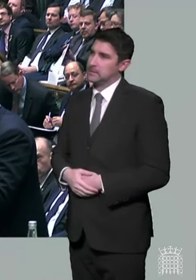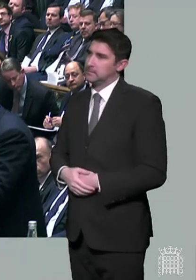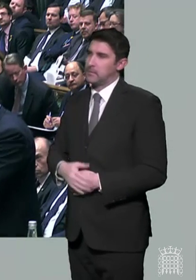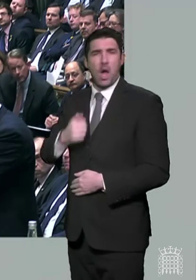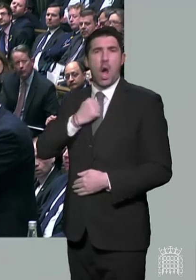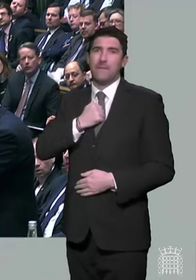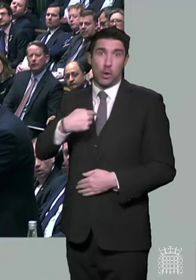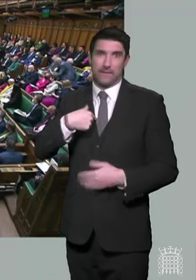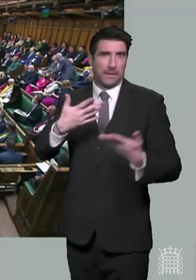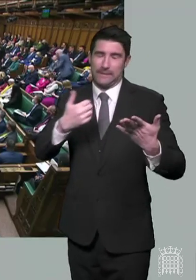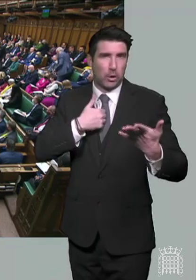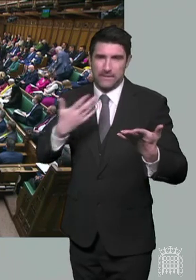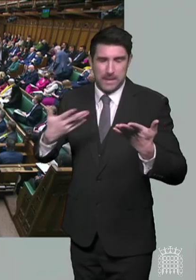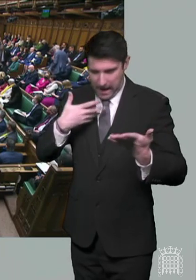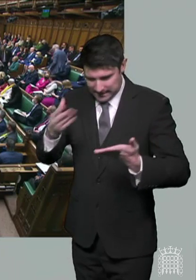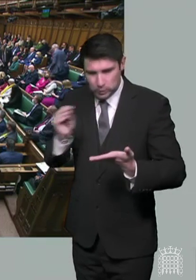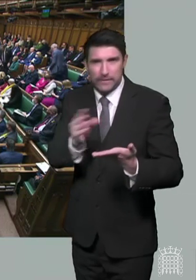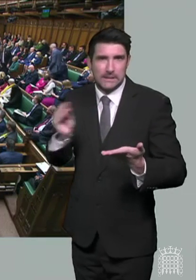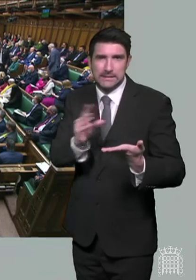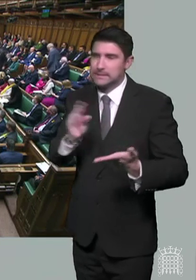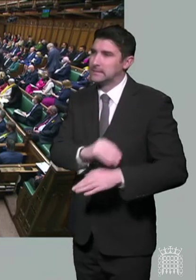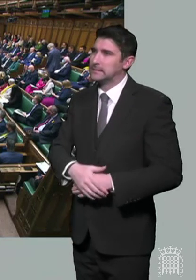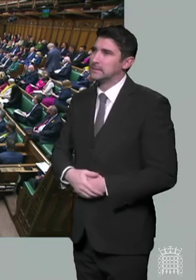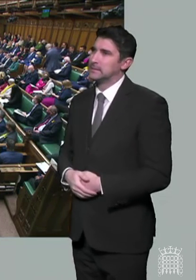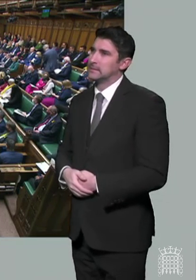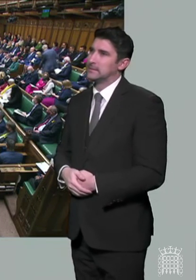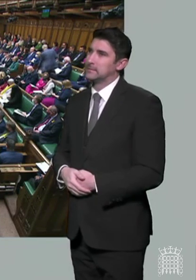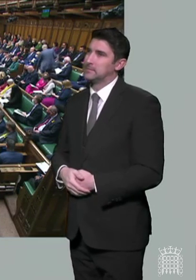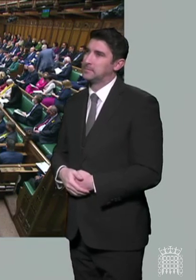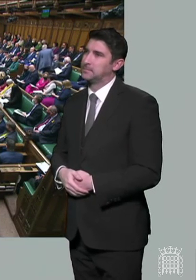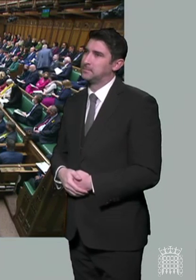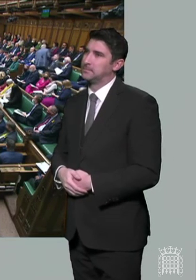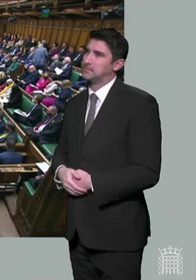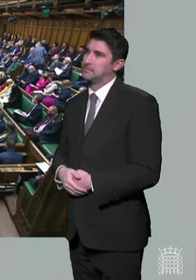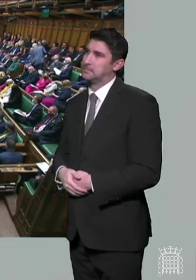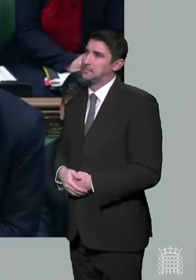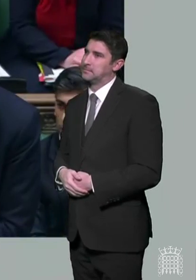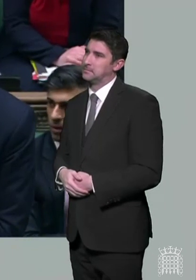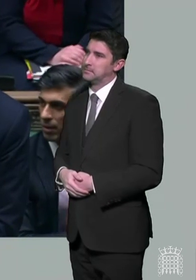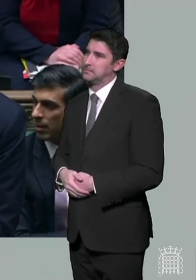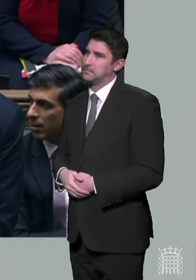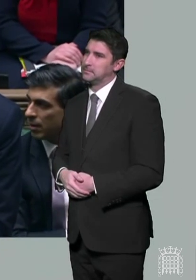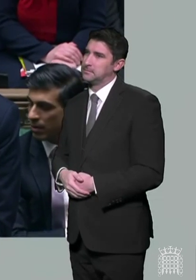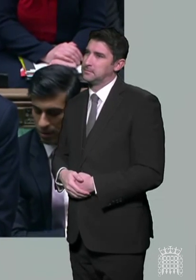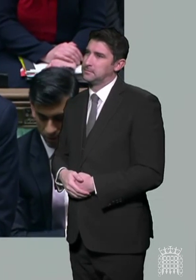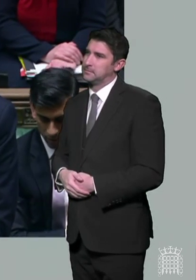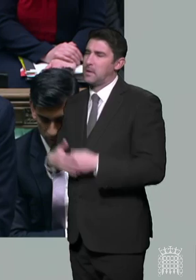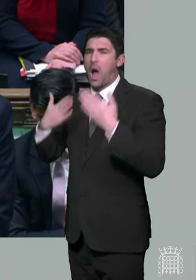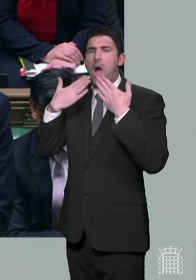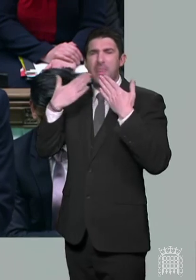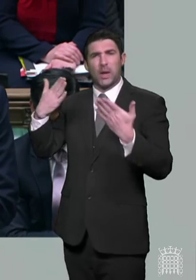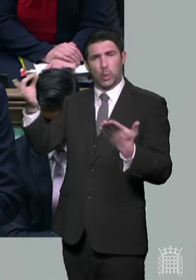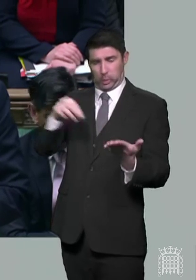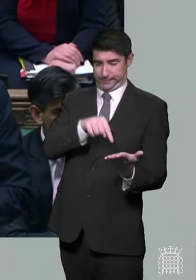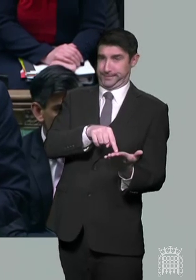I thank my honourable Friend for his question.